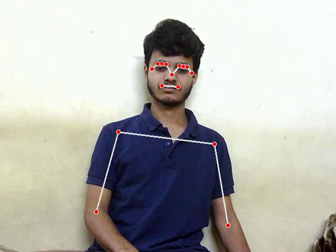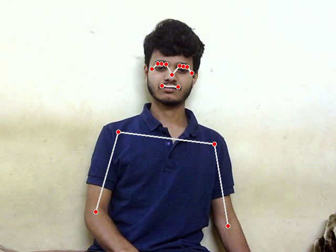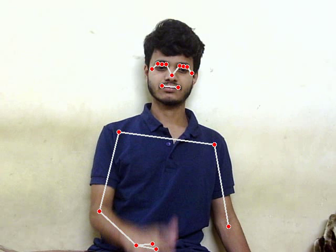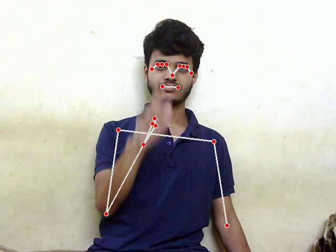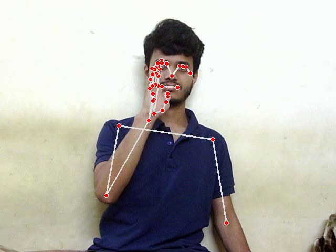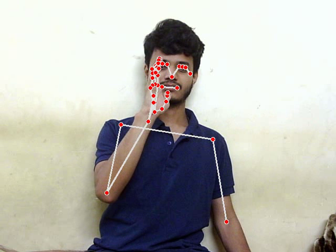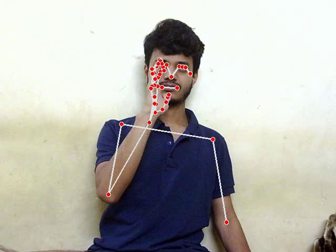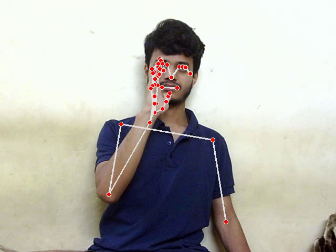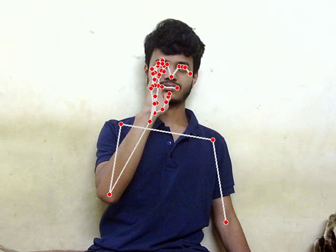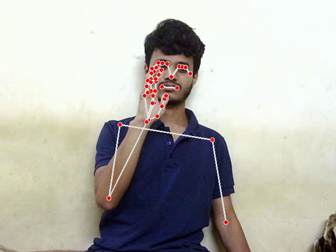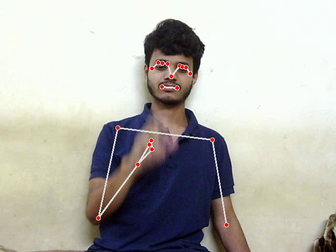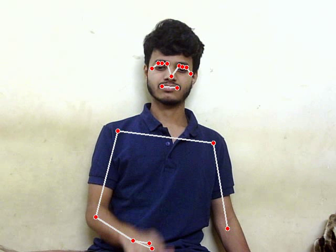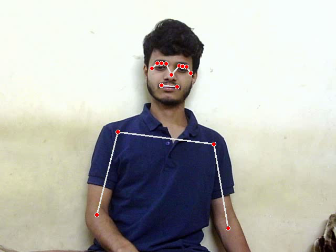mother